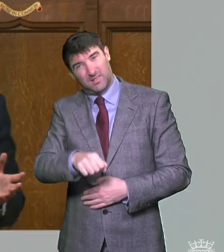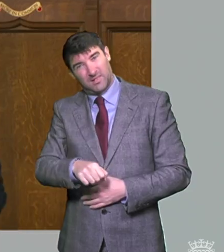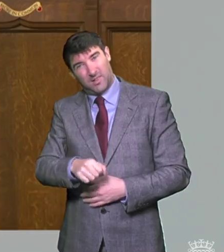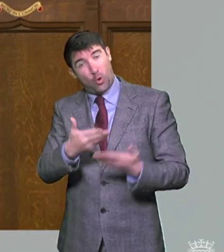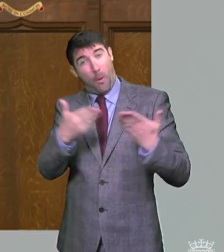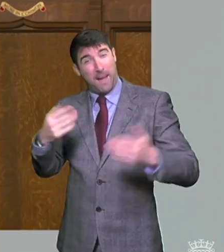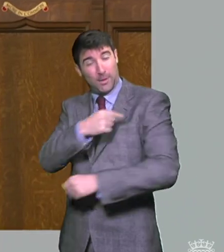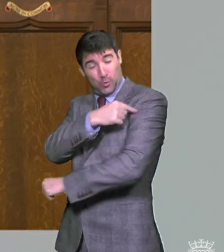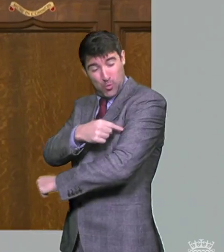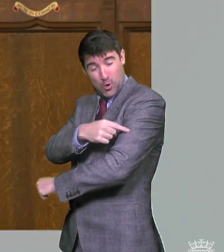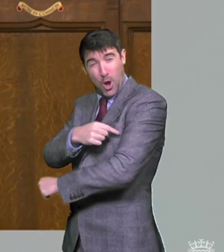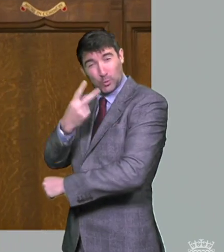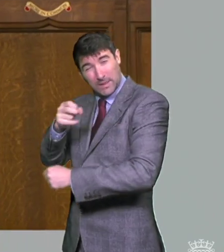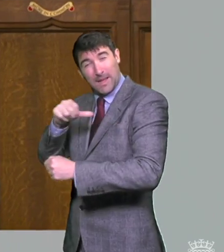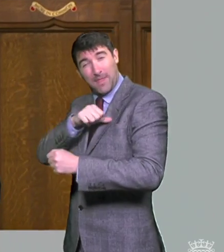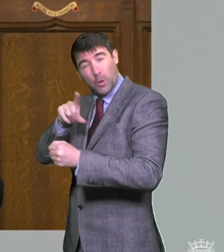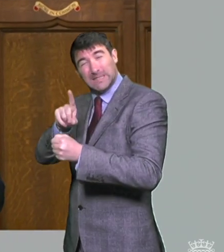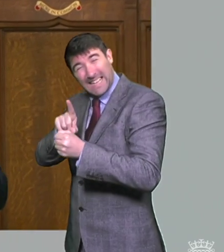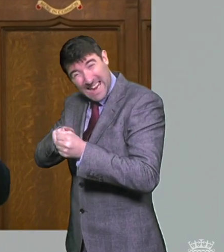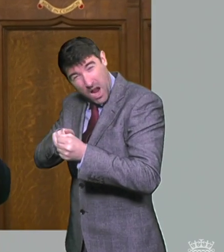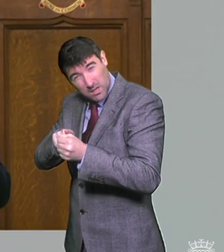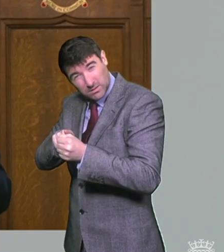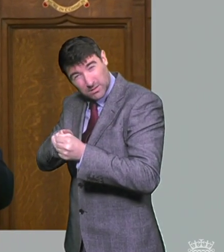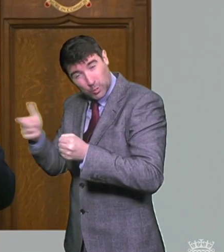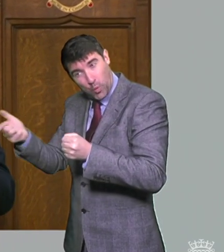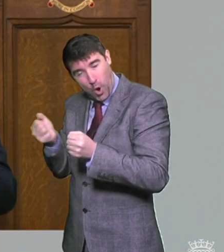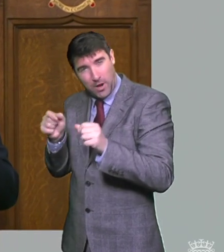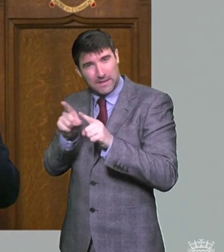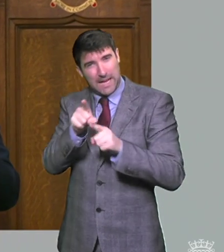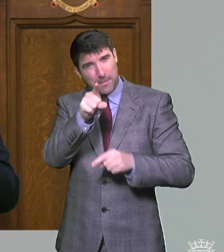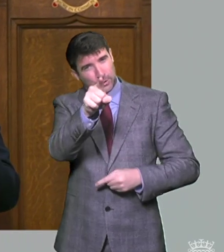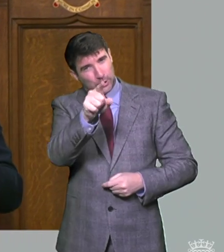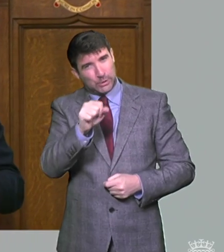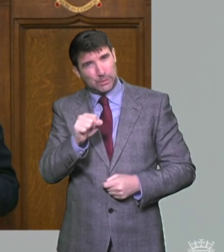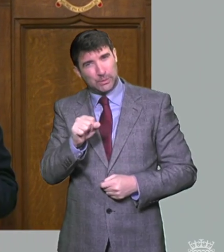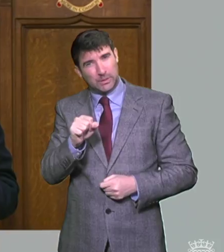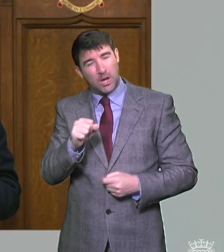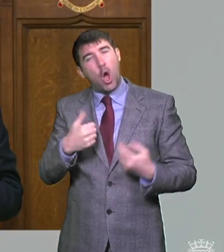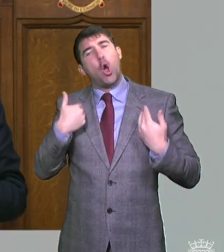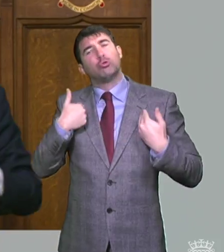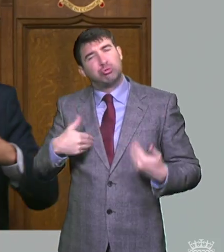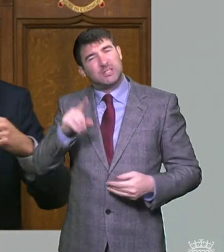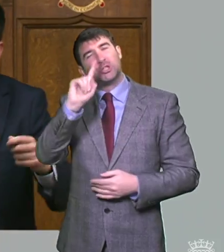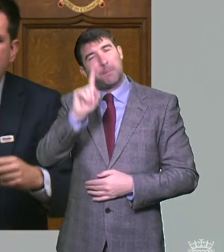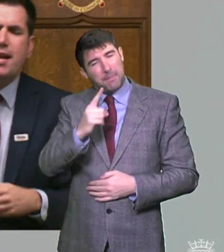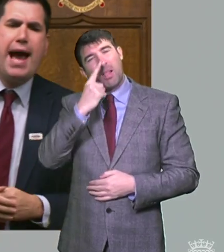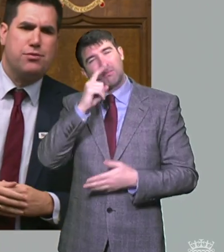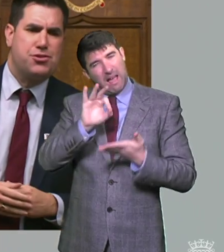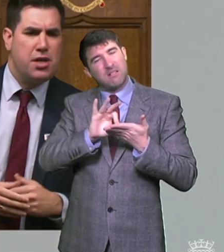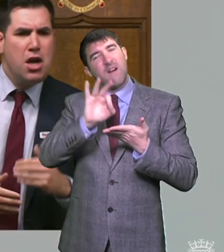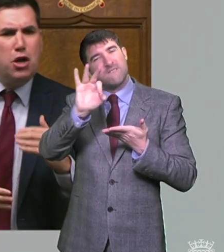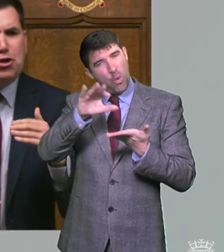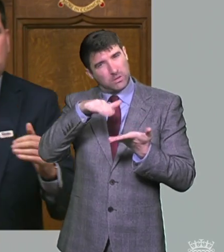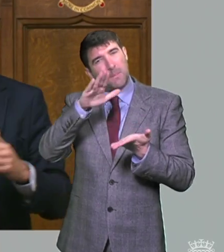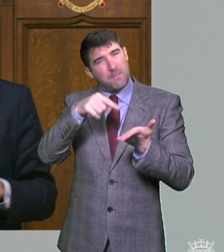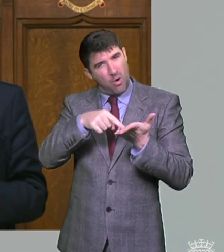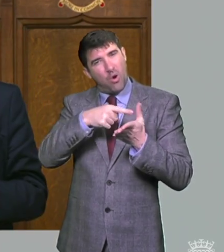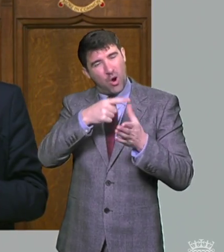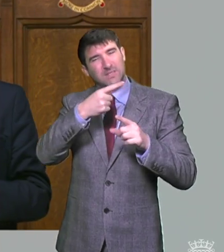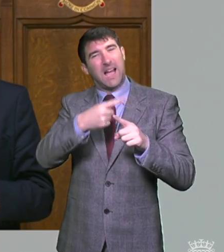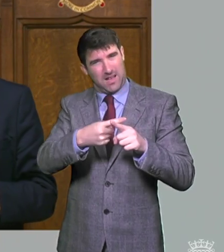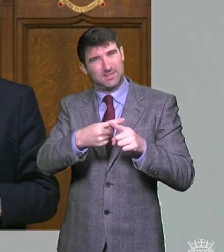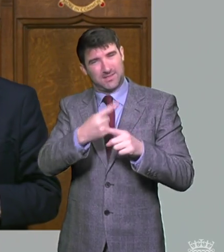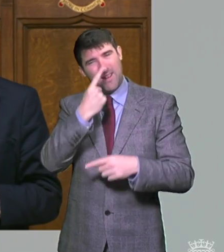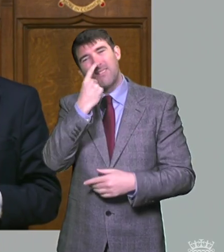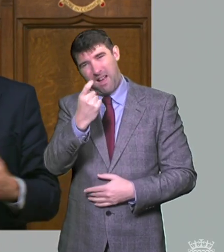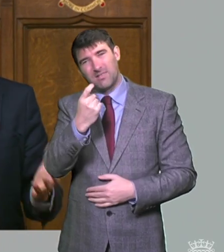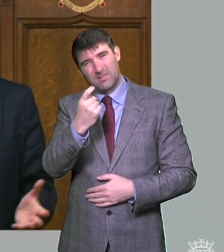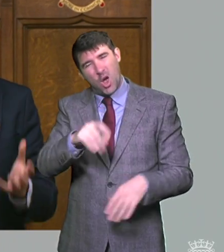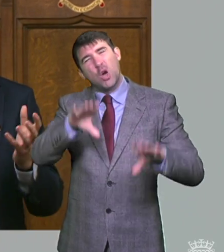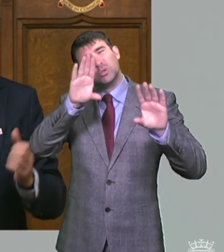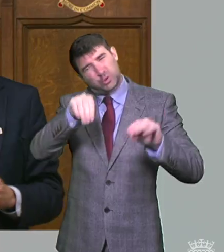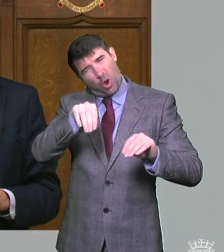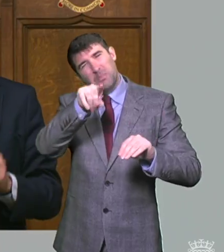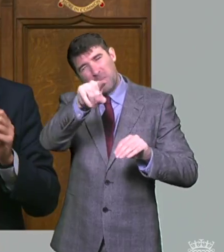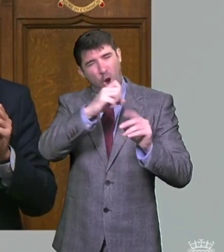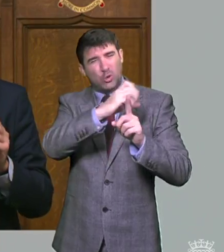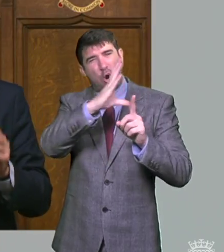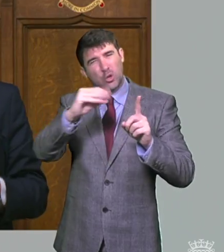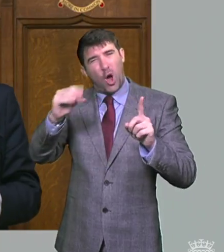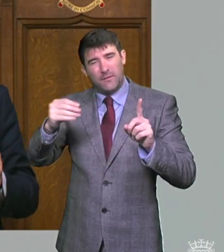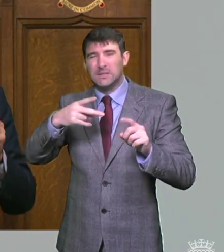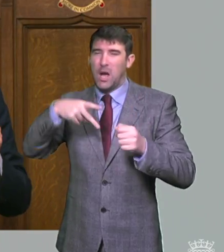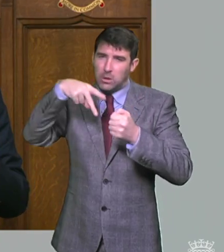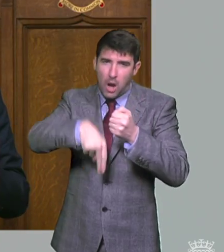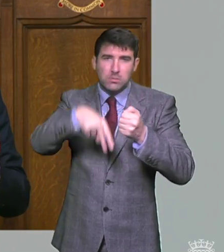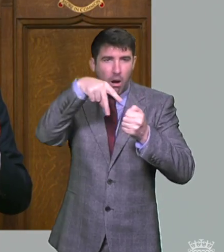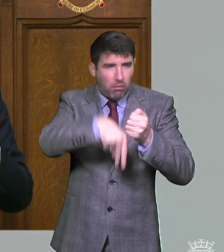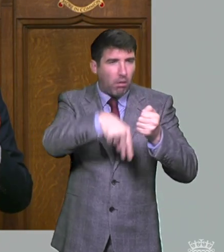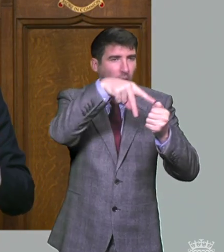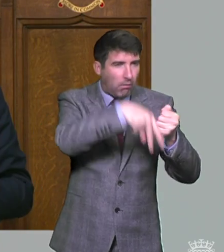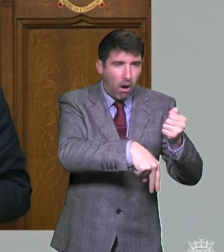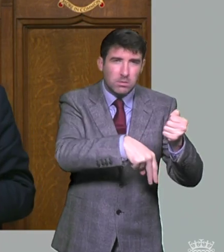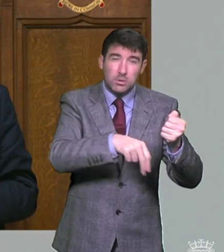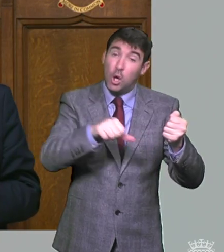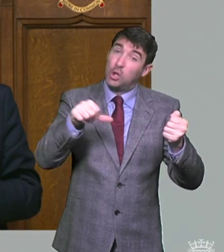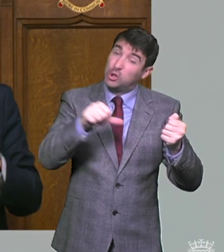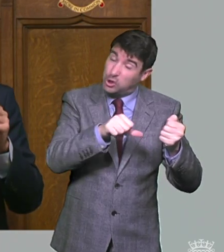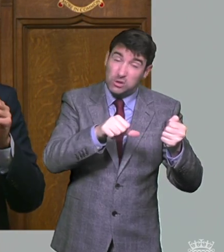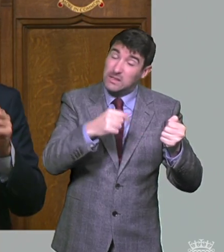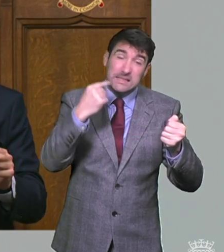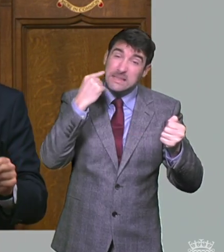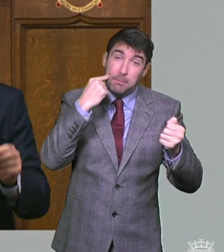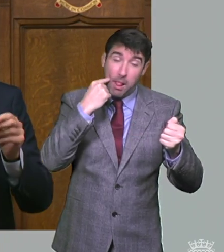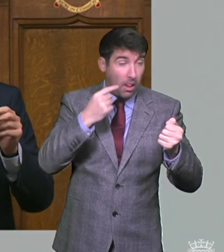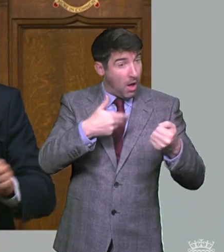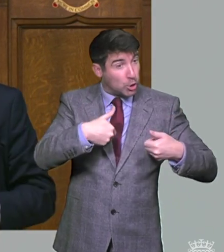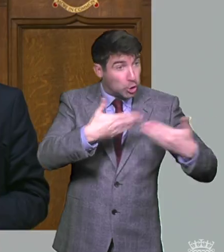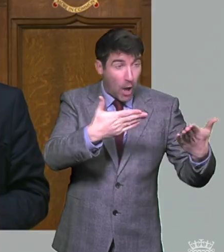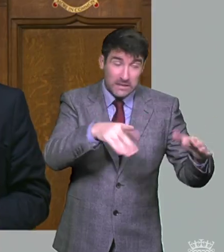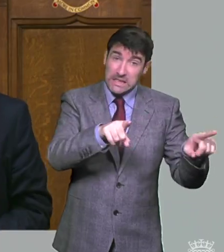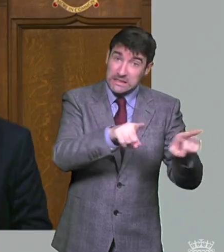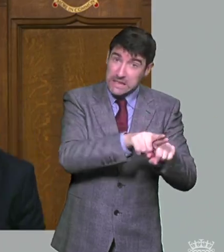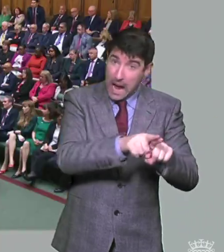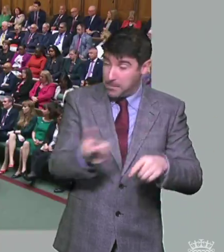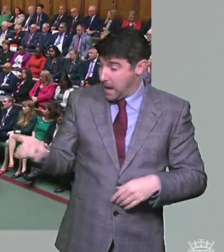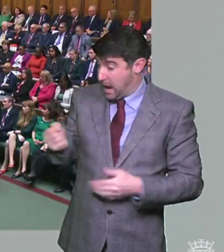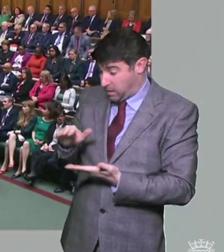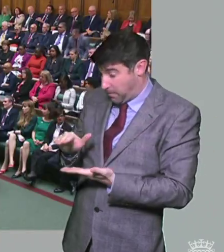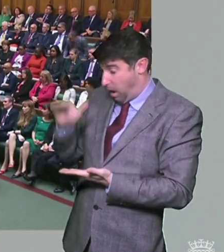He knows only too well that the super-rich could easily afford to pay more in taxes, so rather than announcing a new wave of cuts and austerity, would it not be fairer for the Prime Minister to introduce wealth taxes on the very richest in our society?